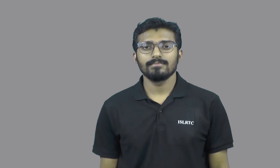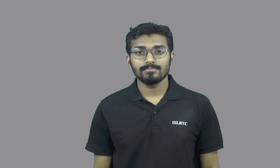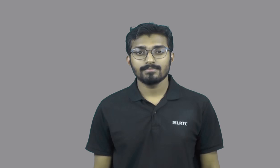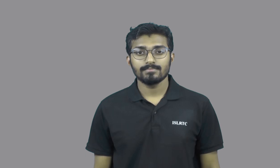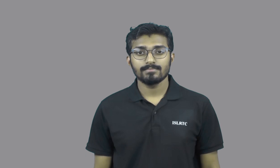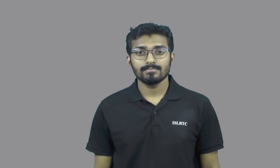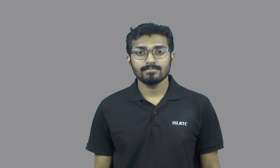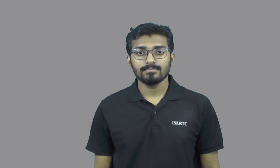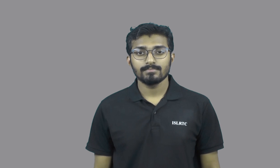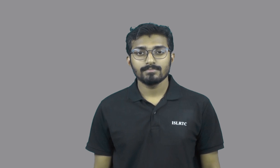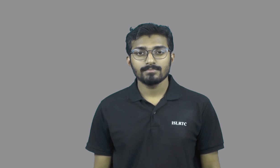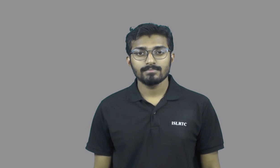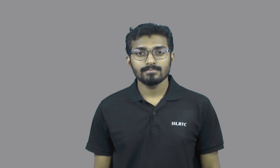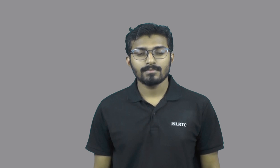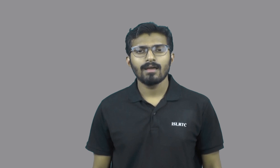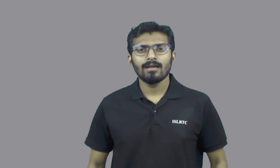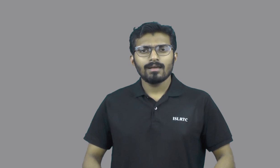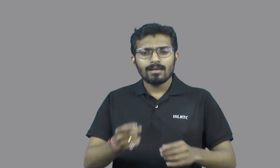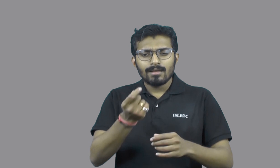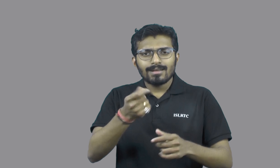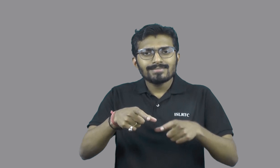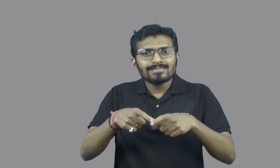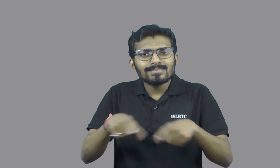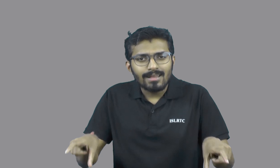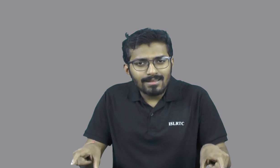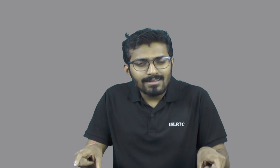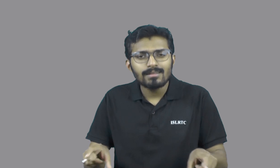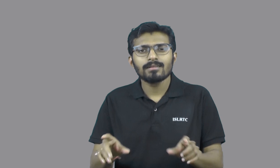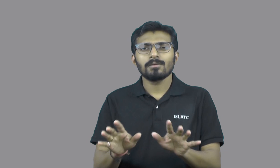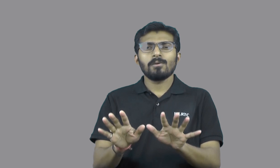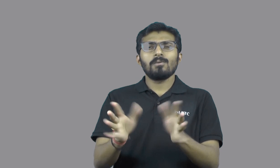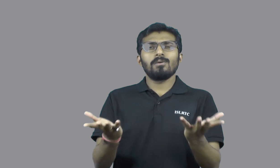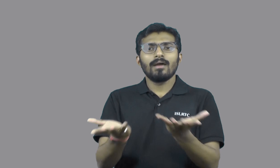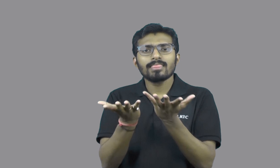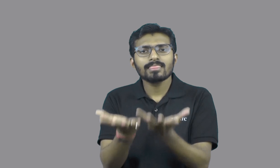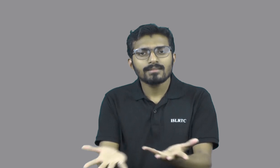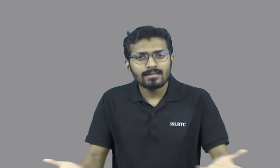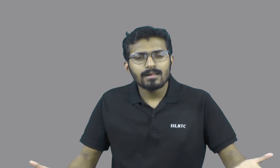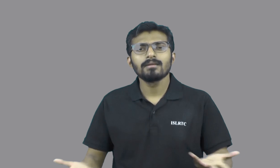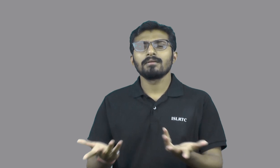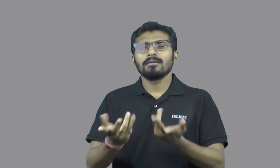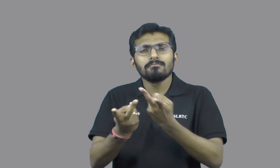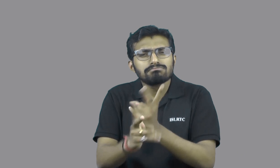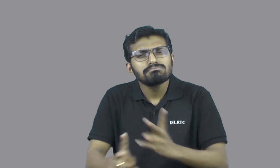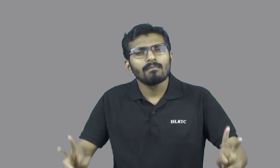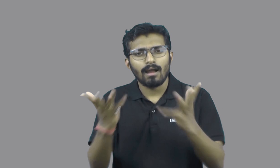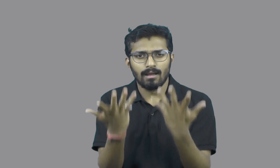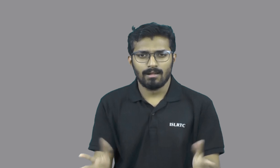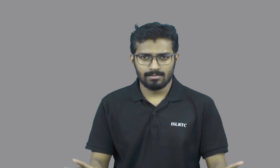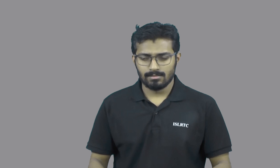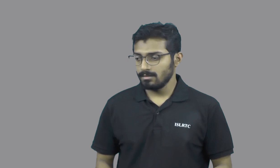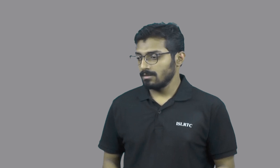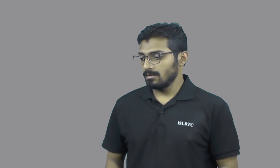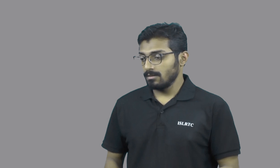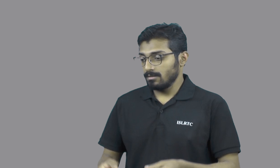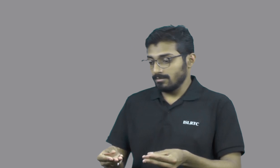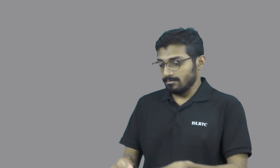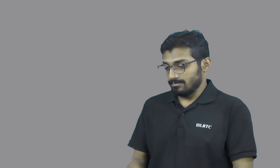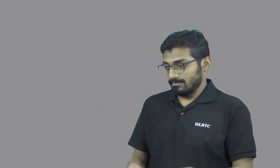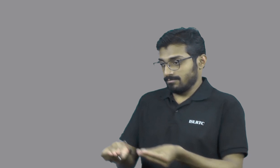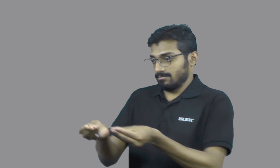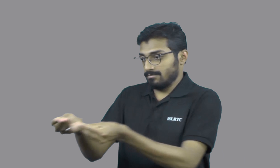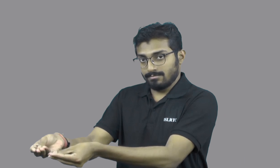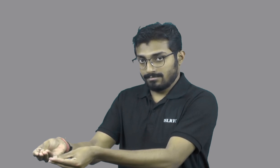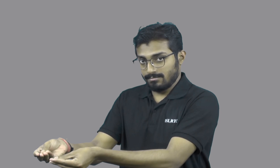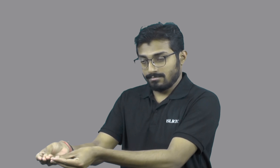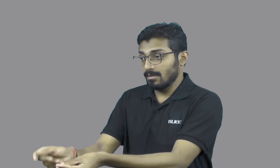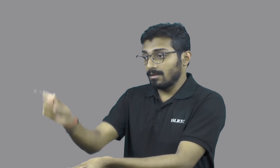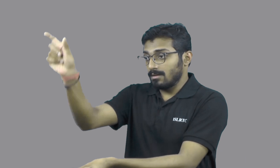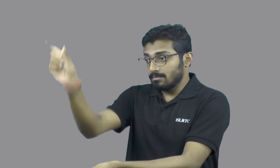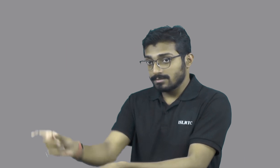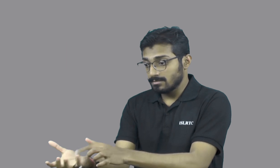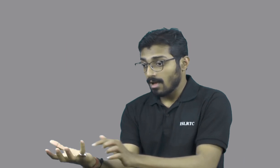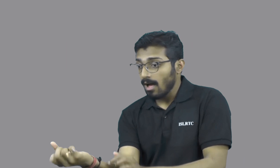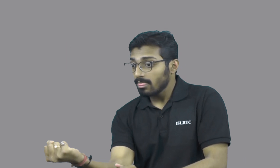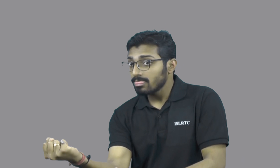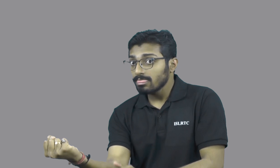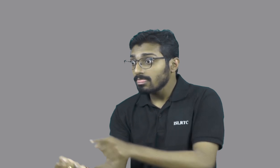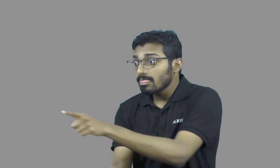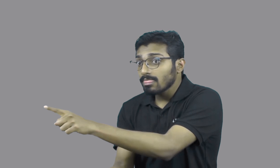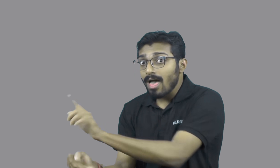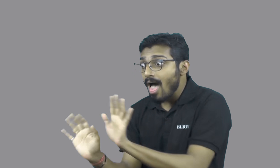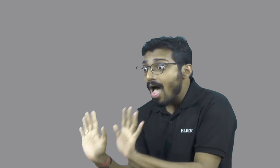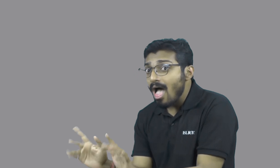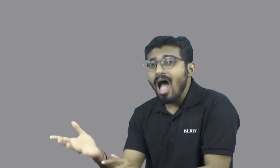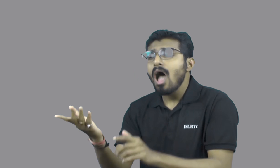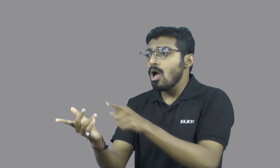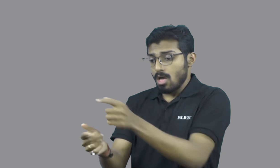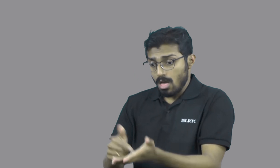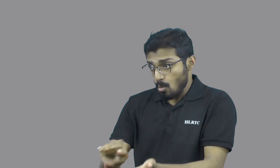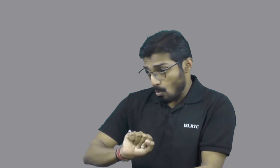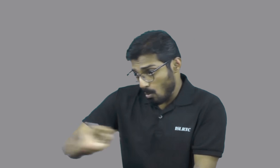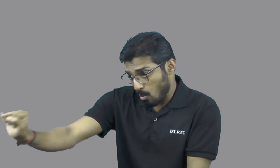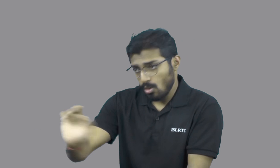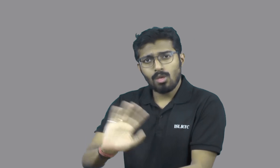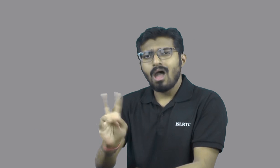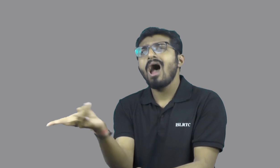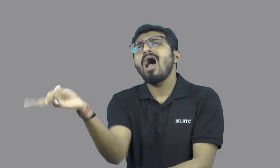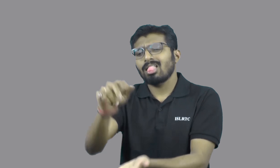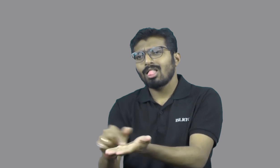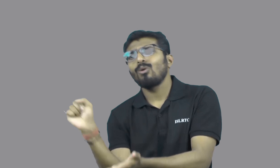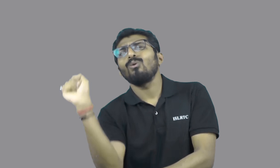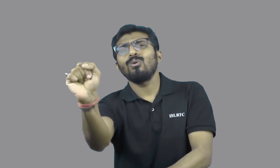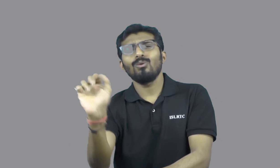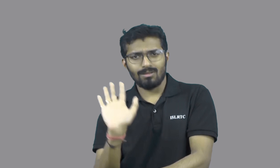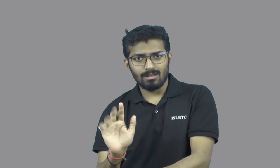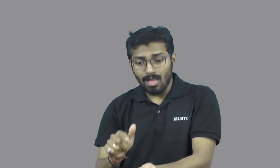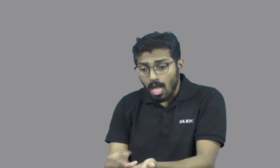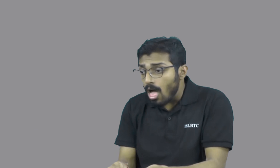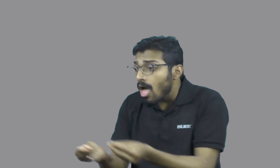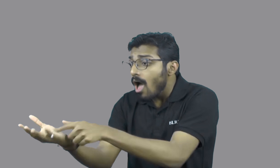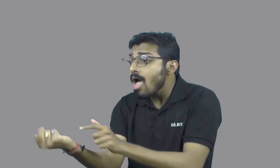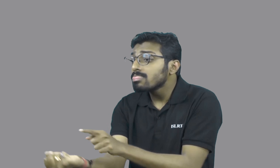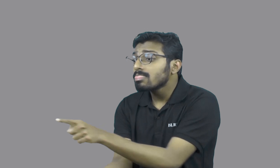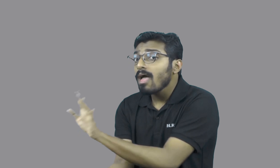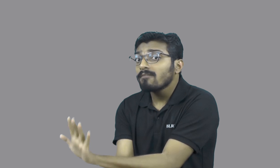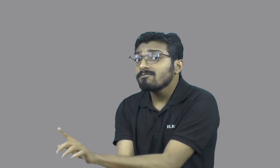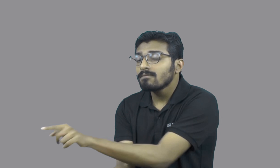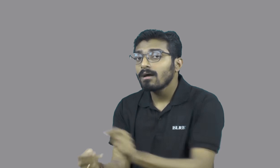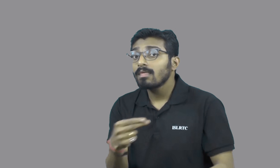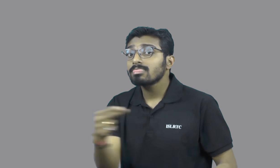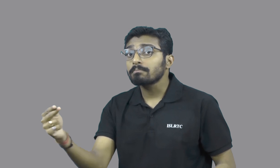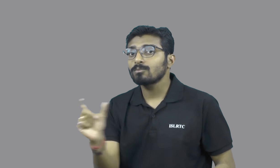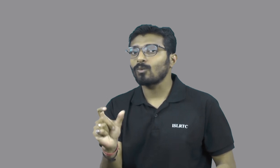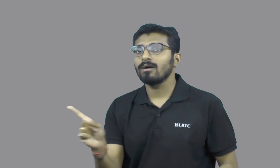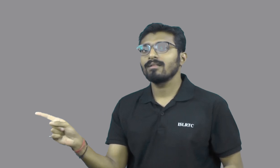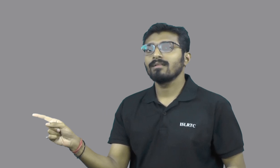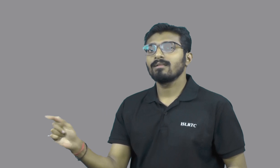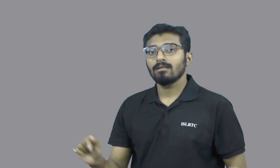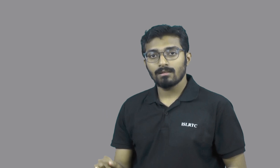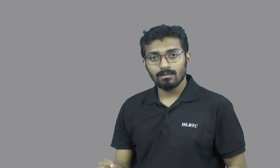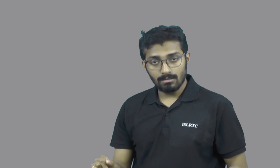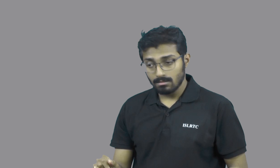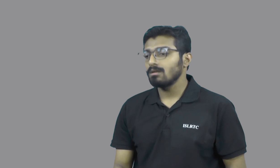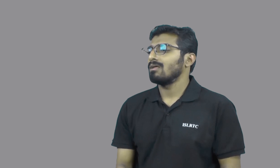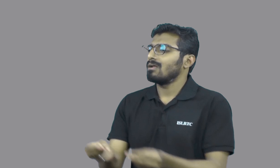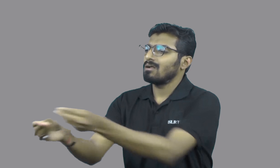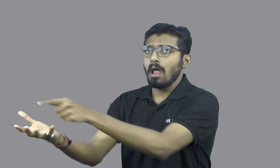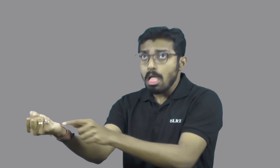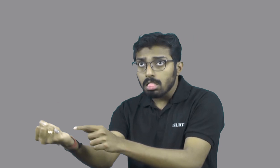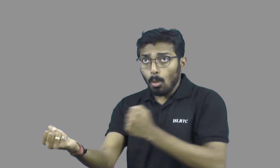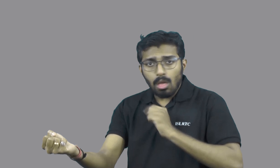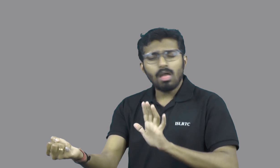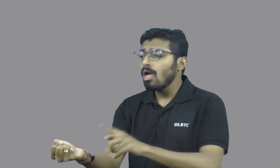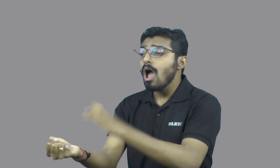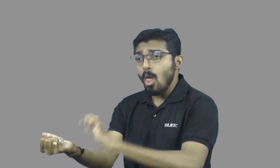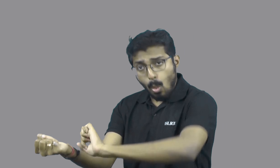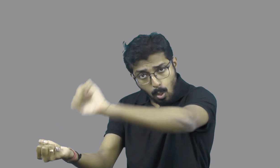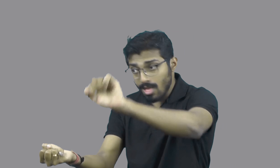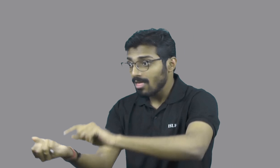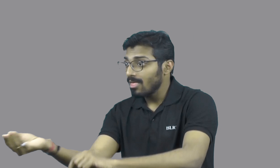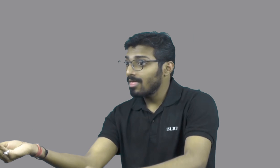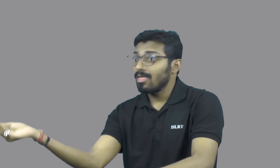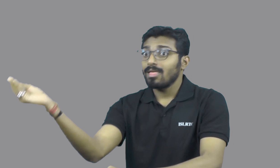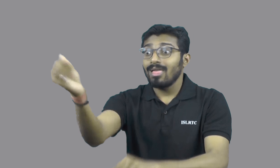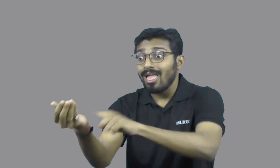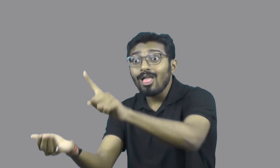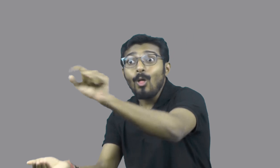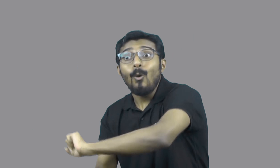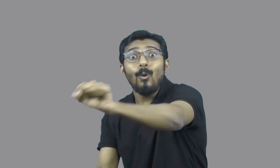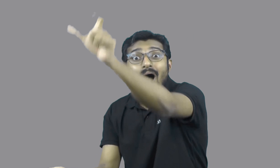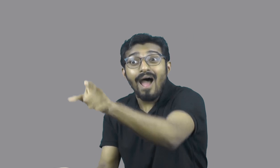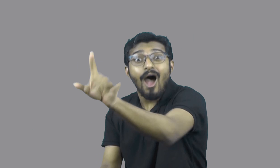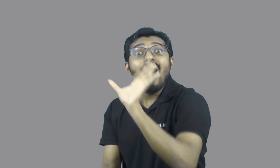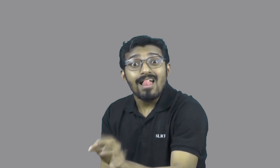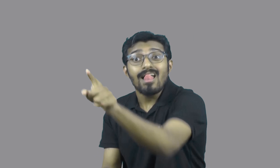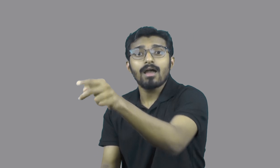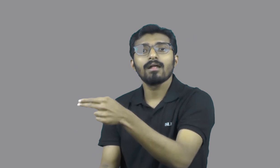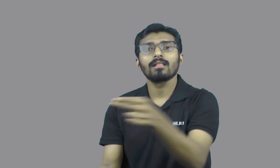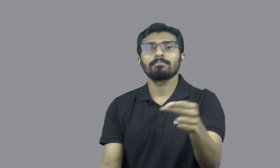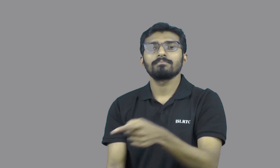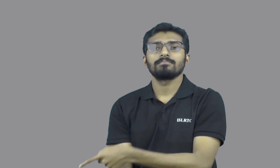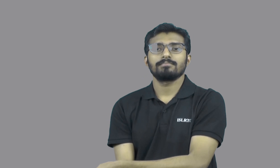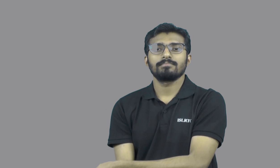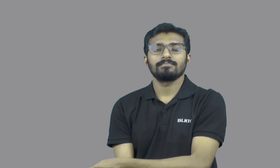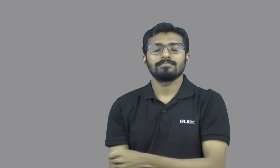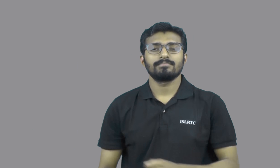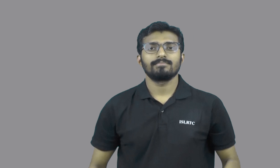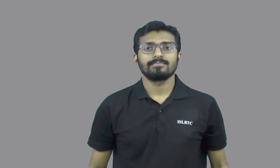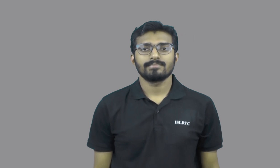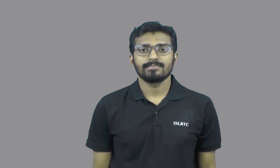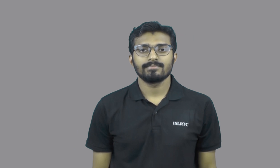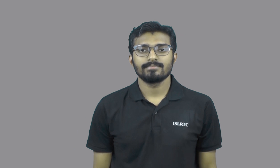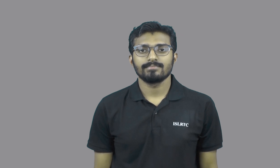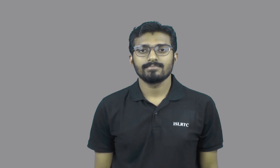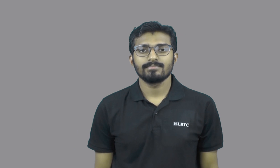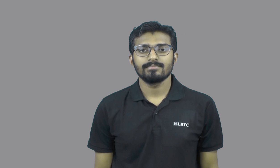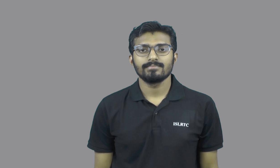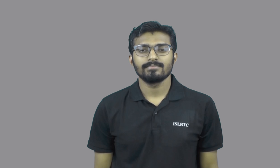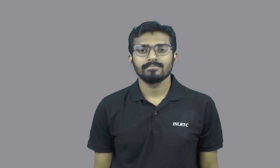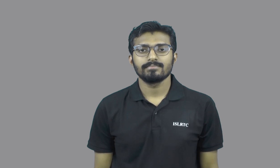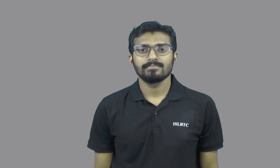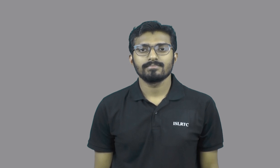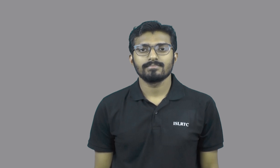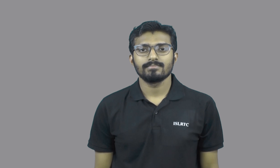Bearer Beneficiary